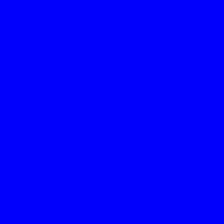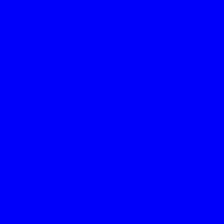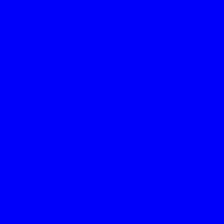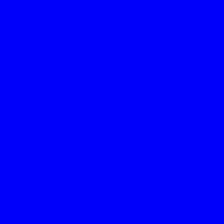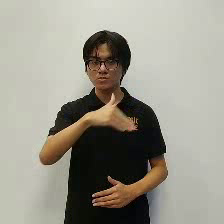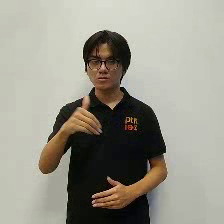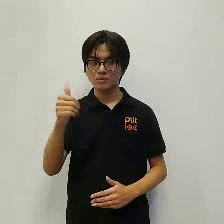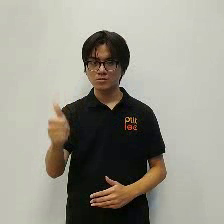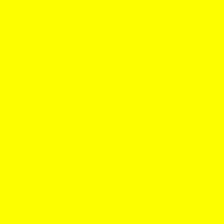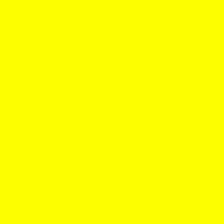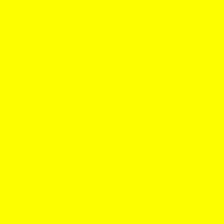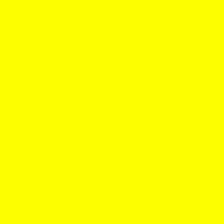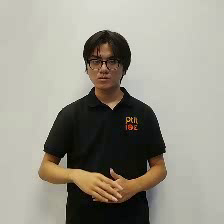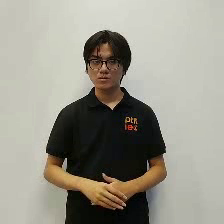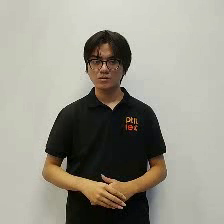Đẹp